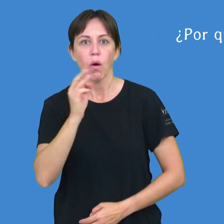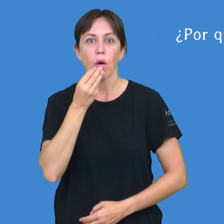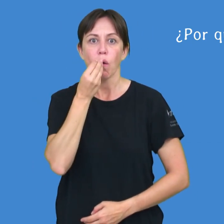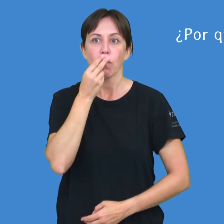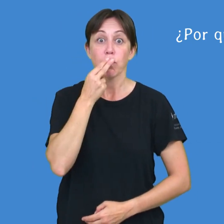comer